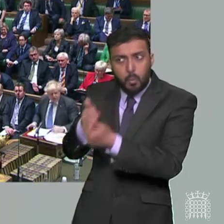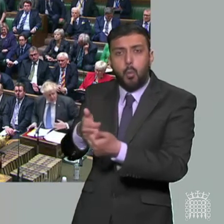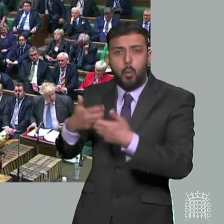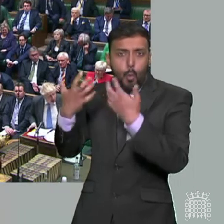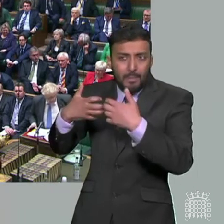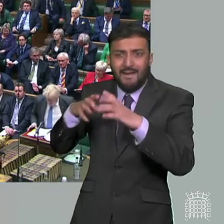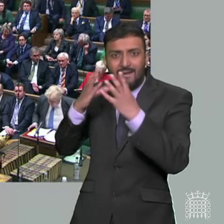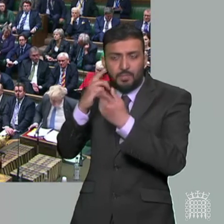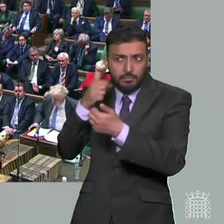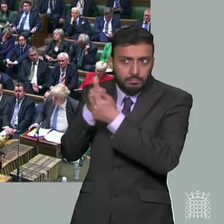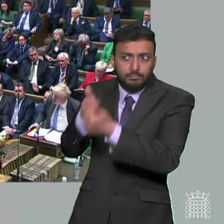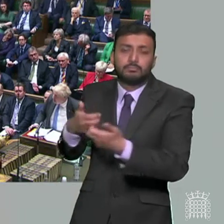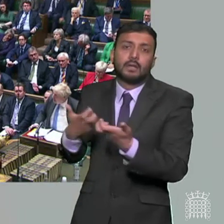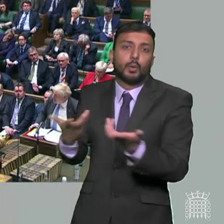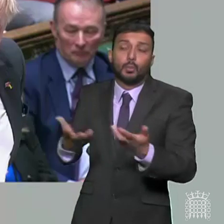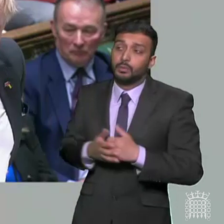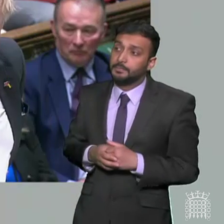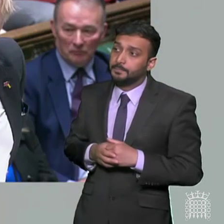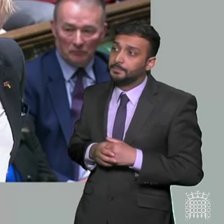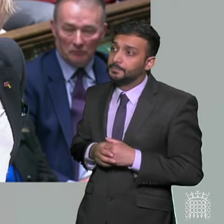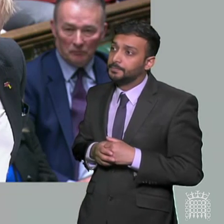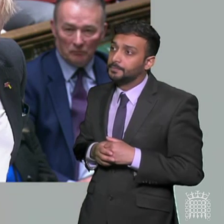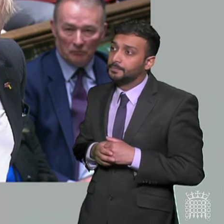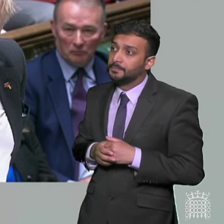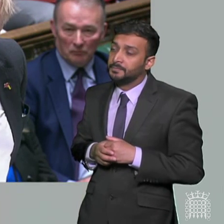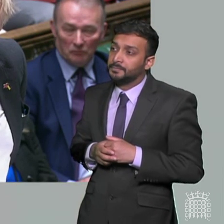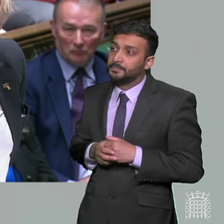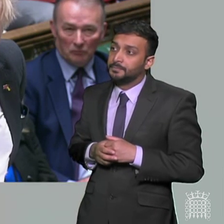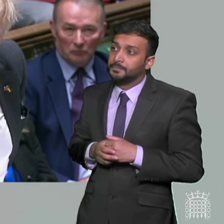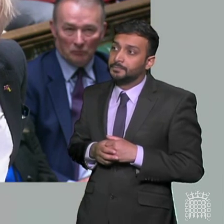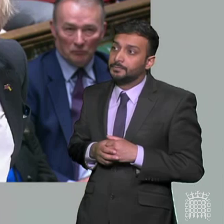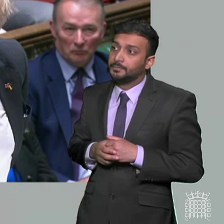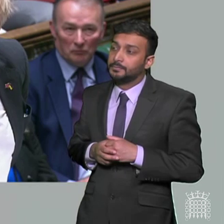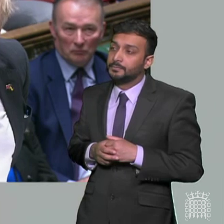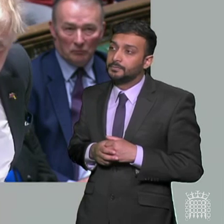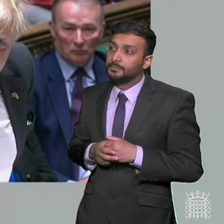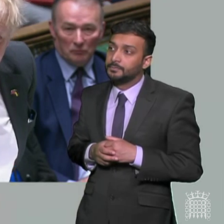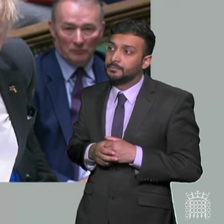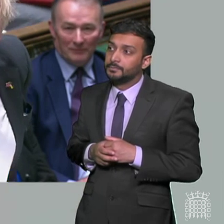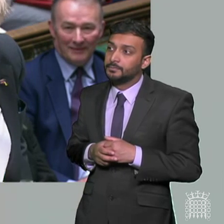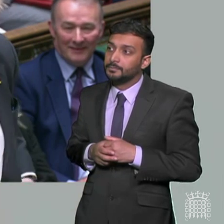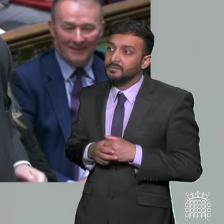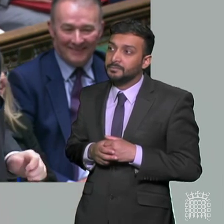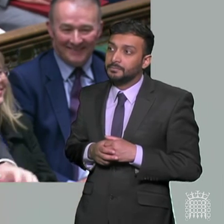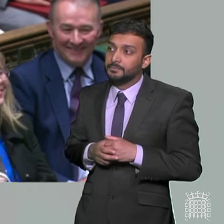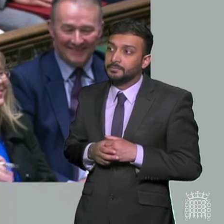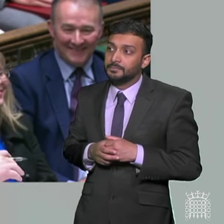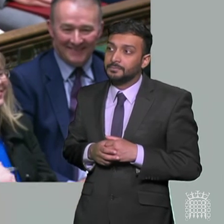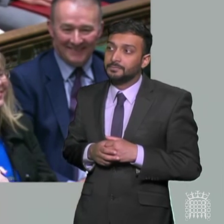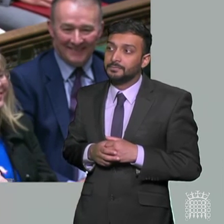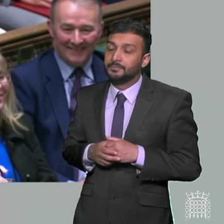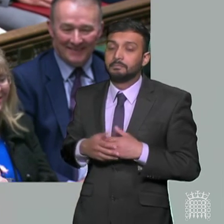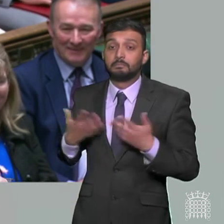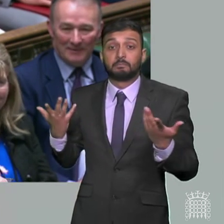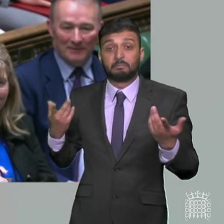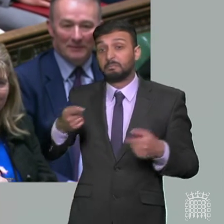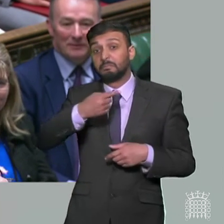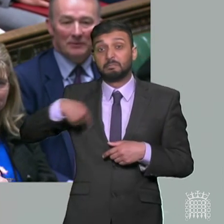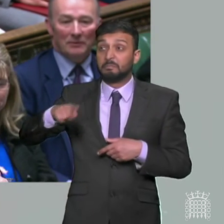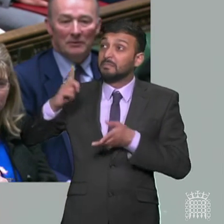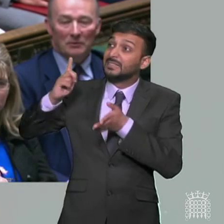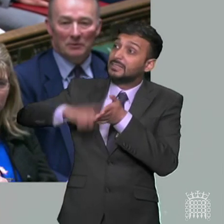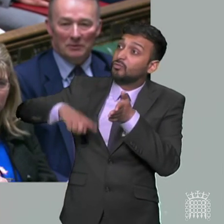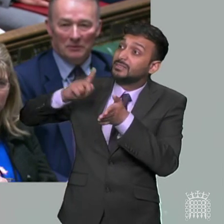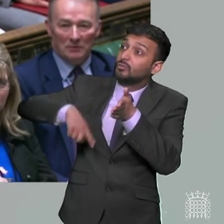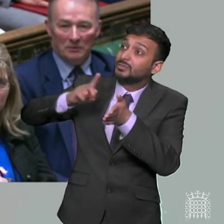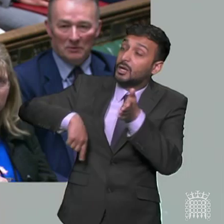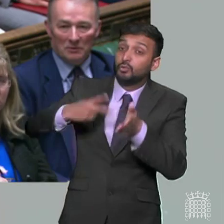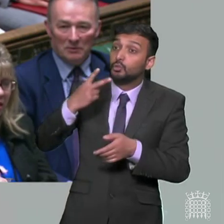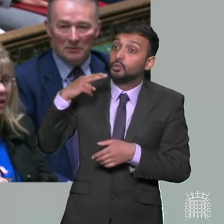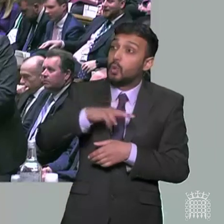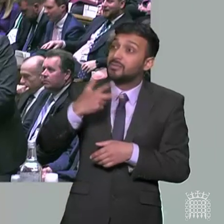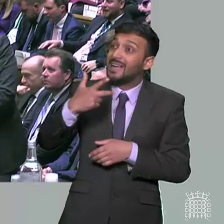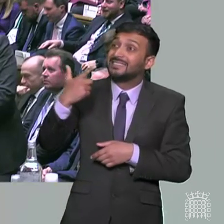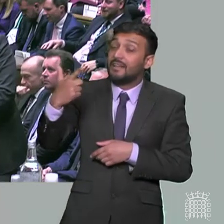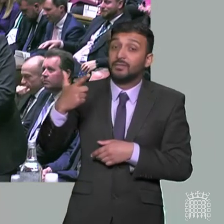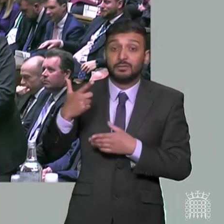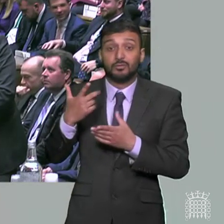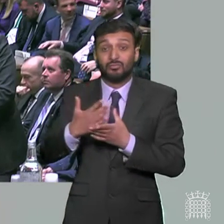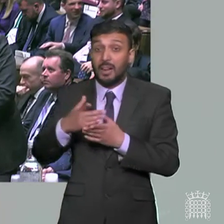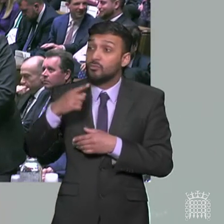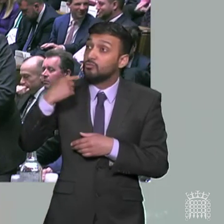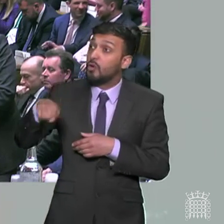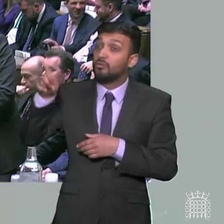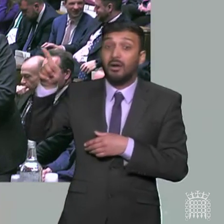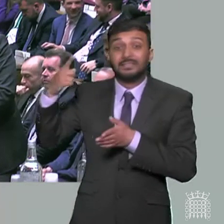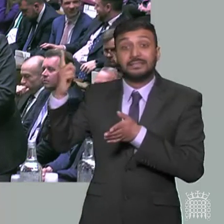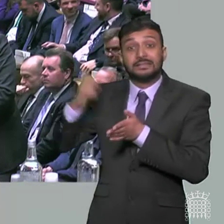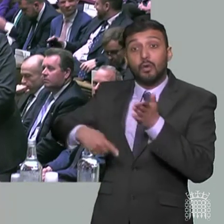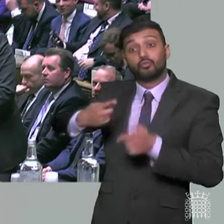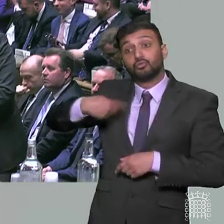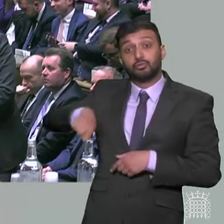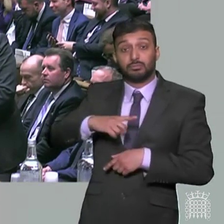It is no disrespect to those who have not been sanctioned when I say that all those 287 should regard it as a badge of honour.